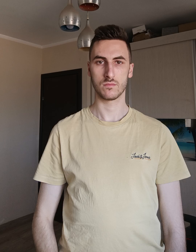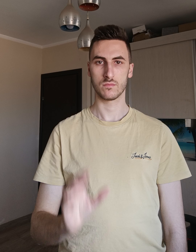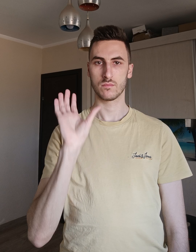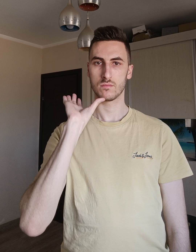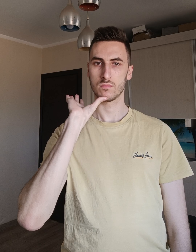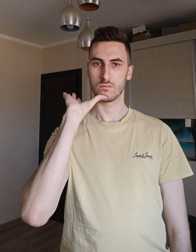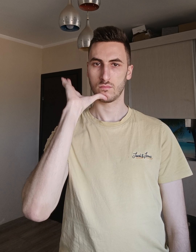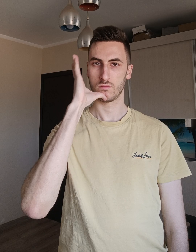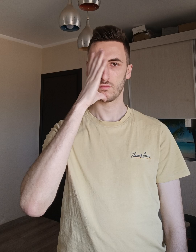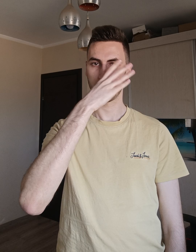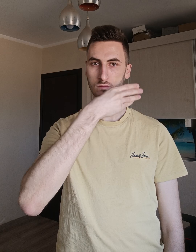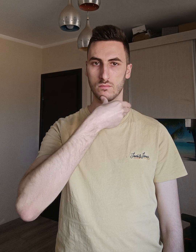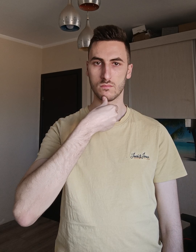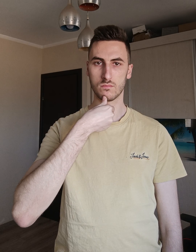יפה